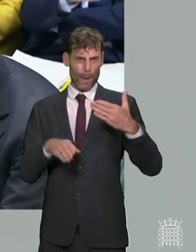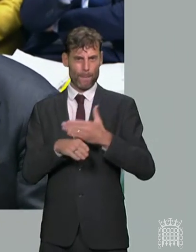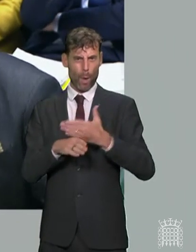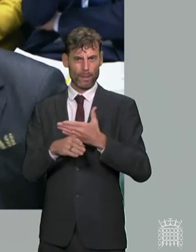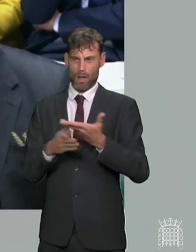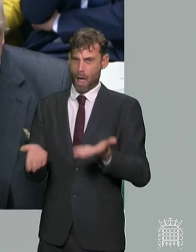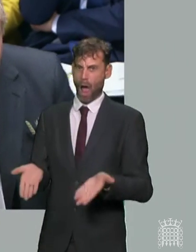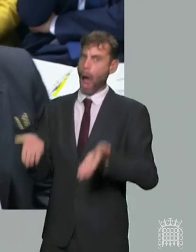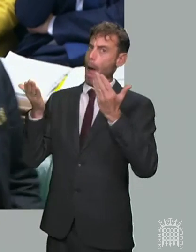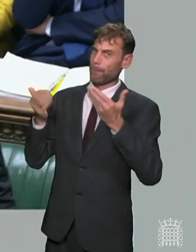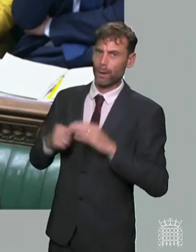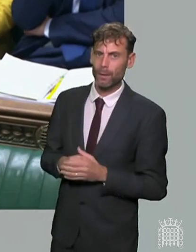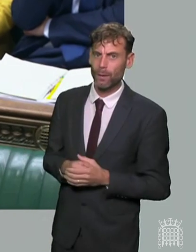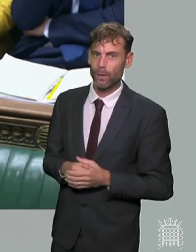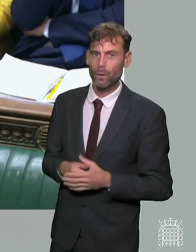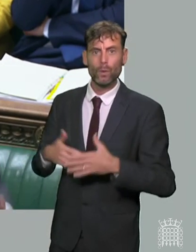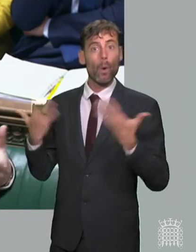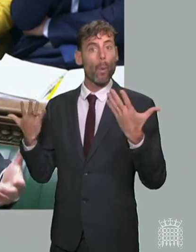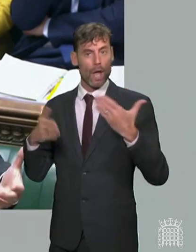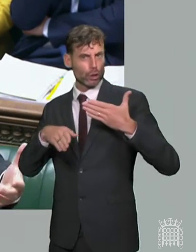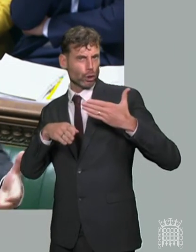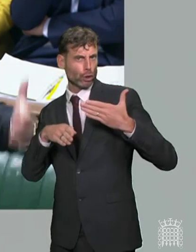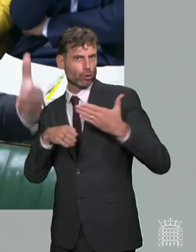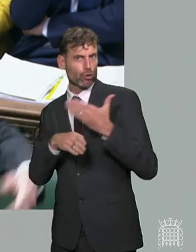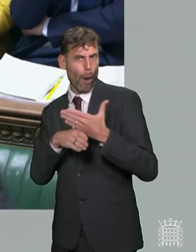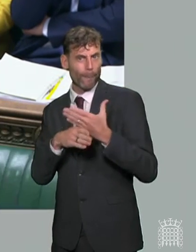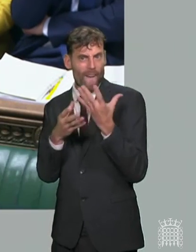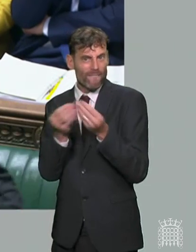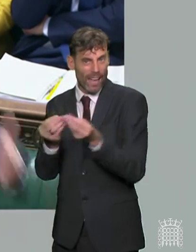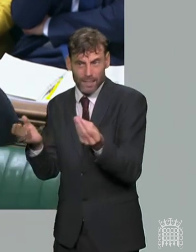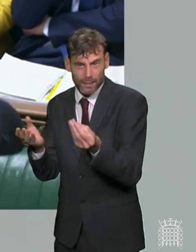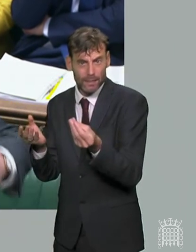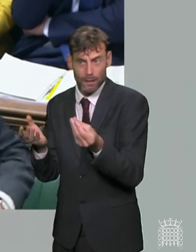Where are job vacancies at the highest level?